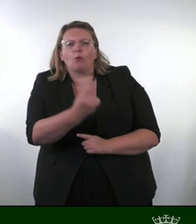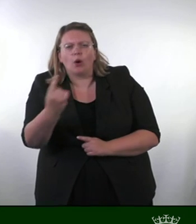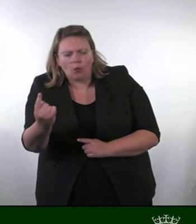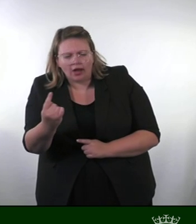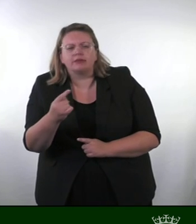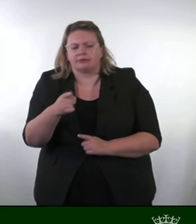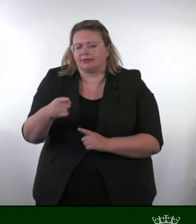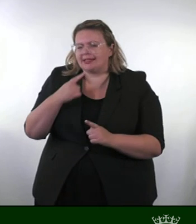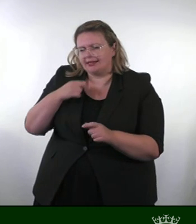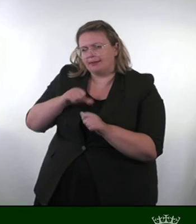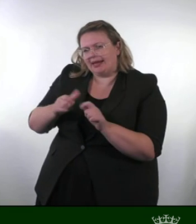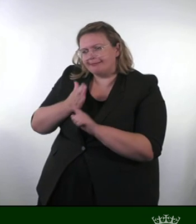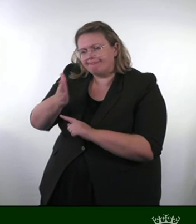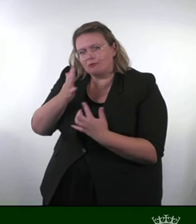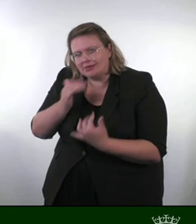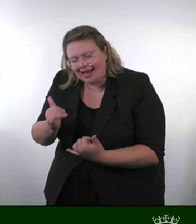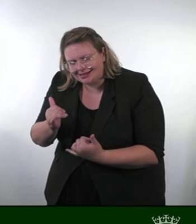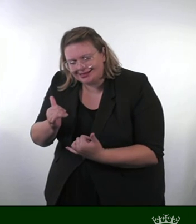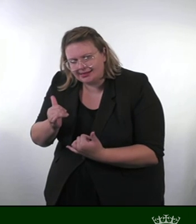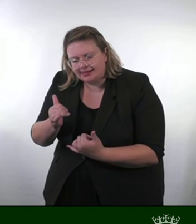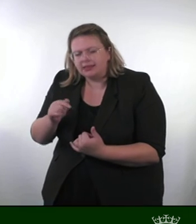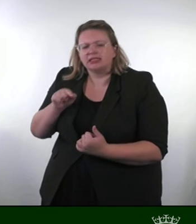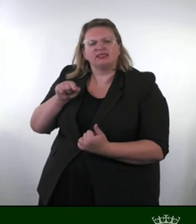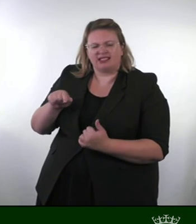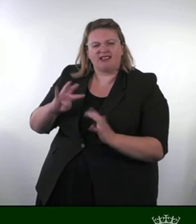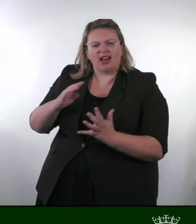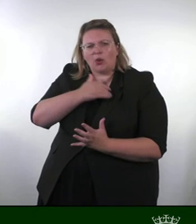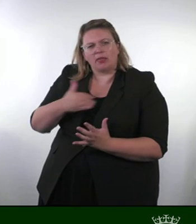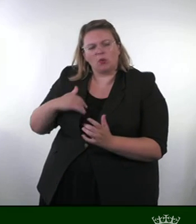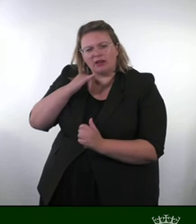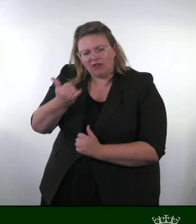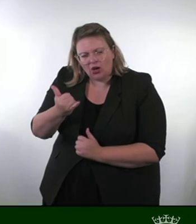She tried to book, and was told the nearest was Romford. That was 9 o’clock in the morning.